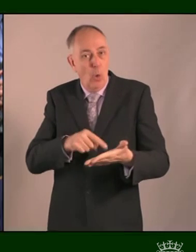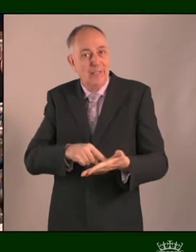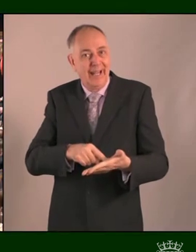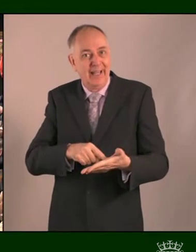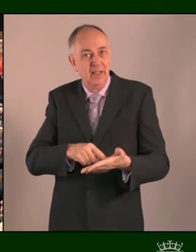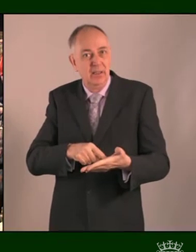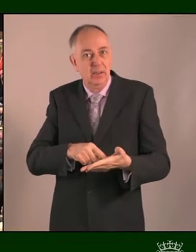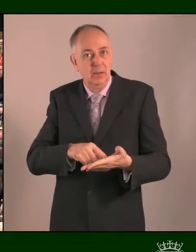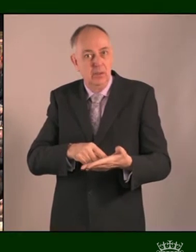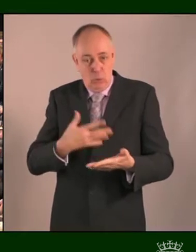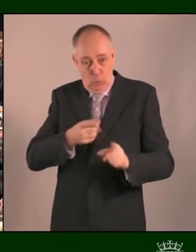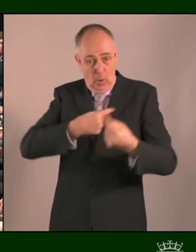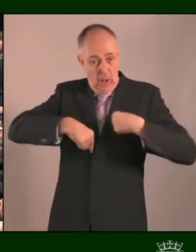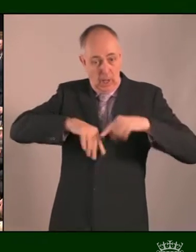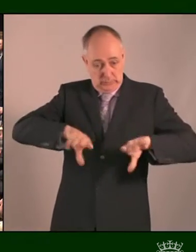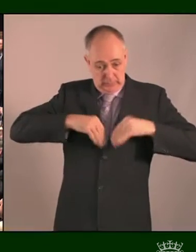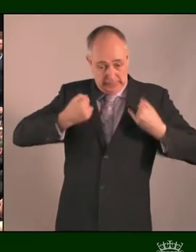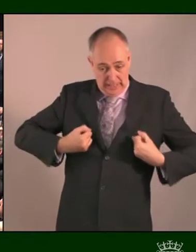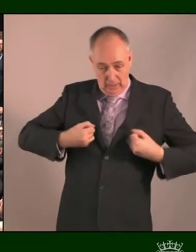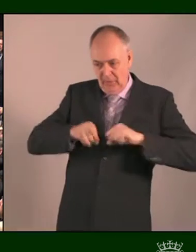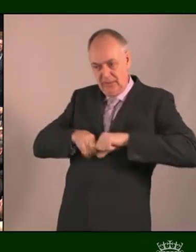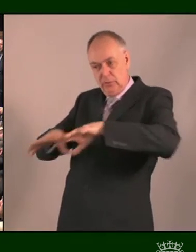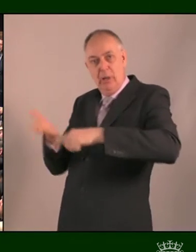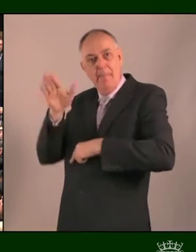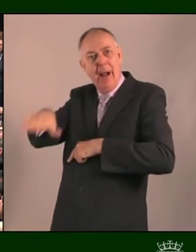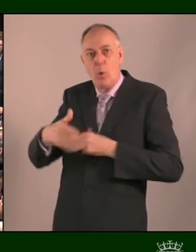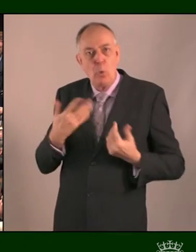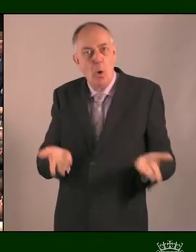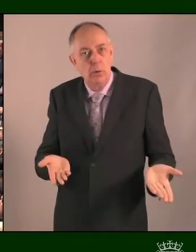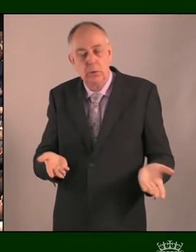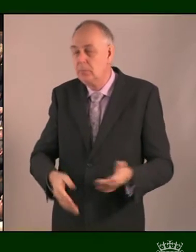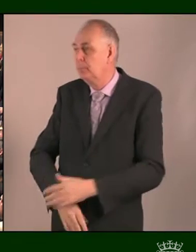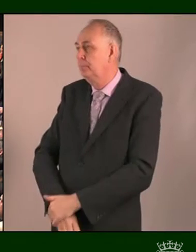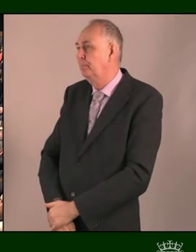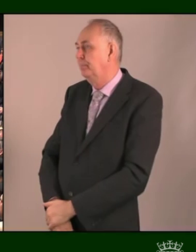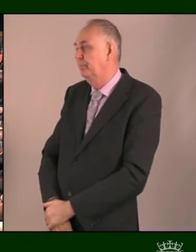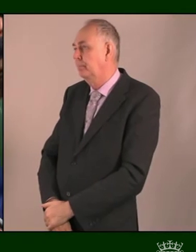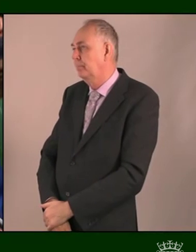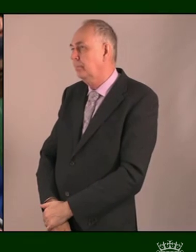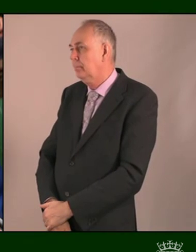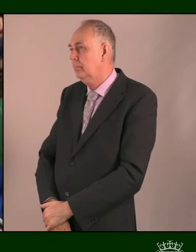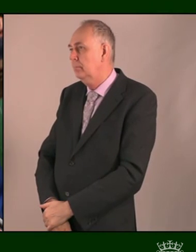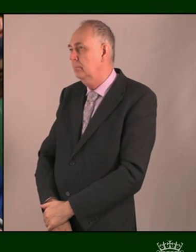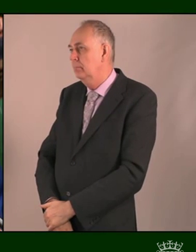The honourable Member is raising a very important point.